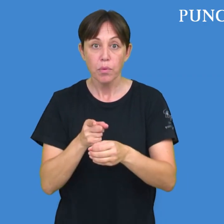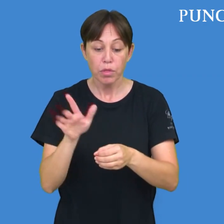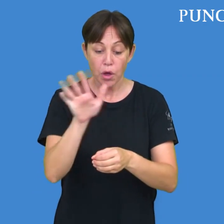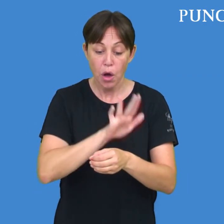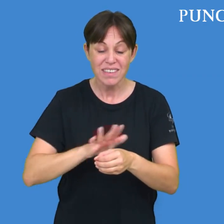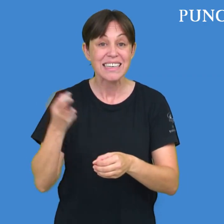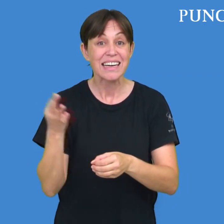dónde